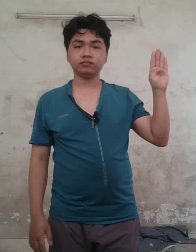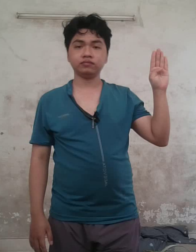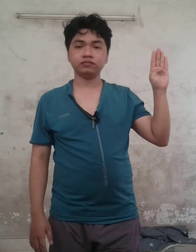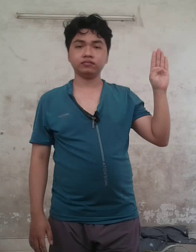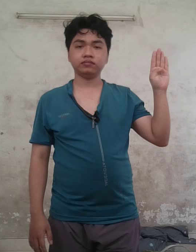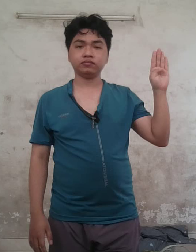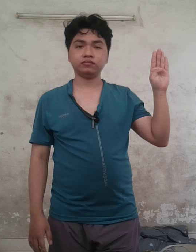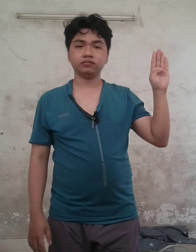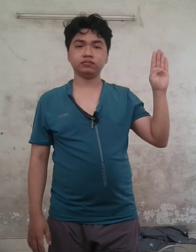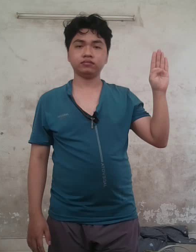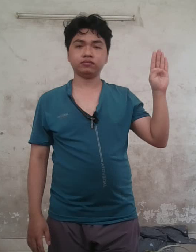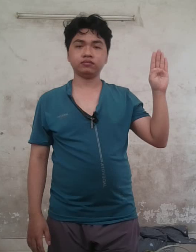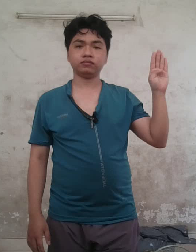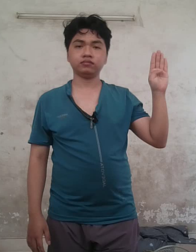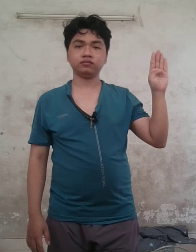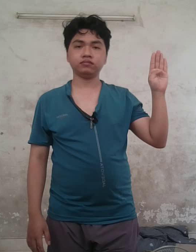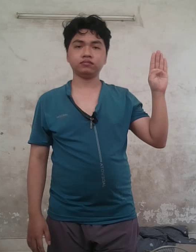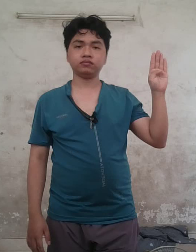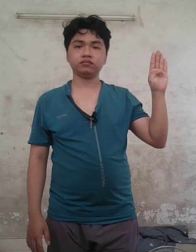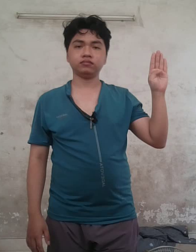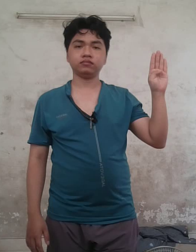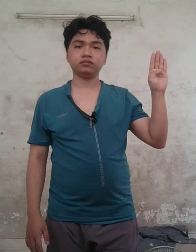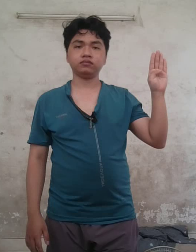b